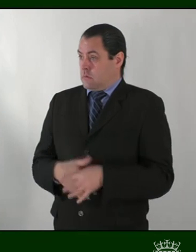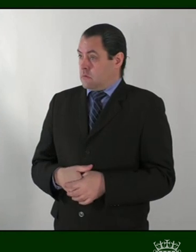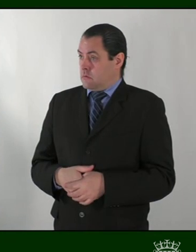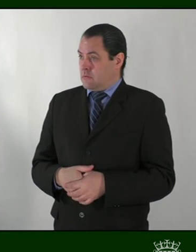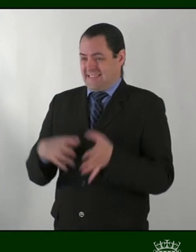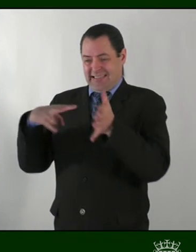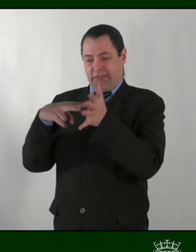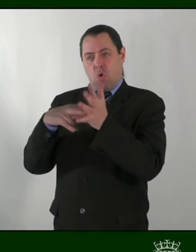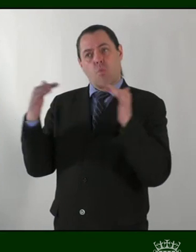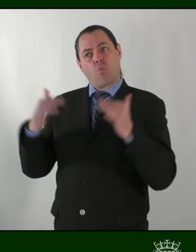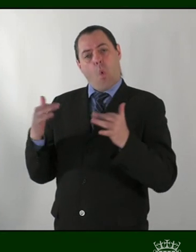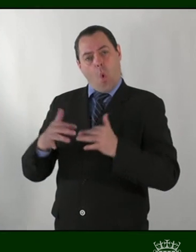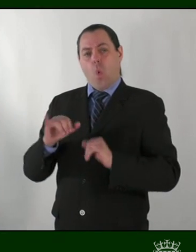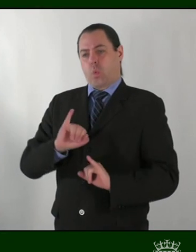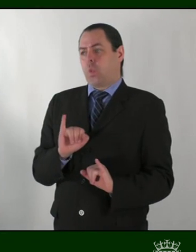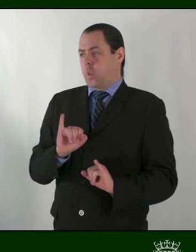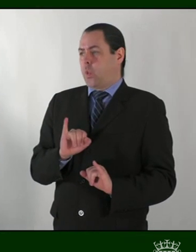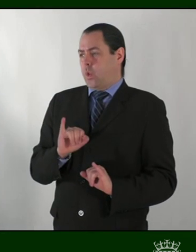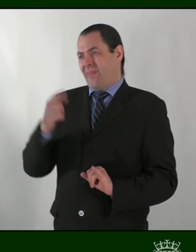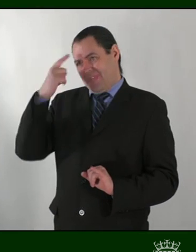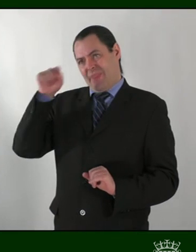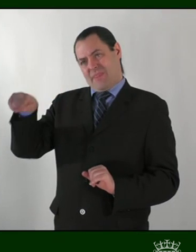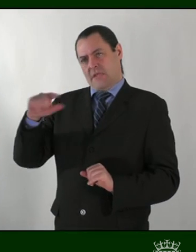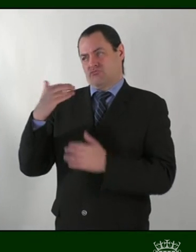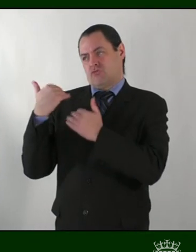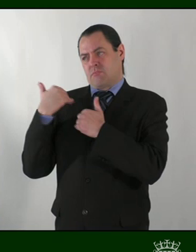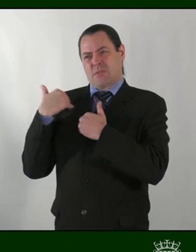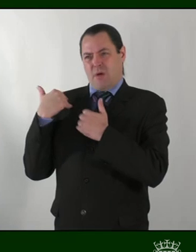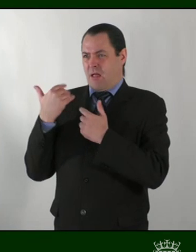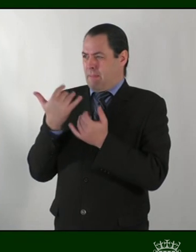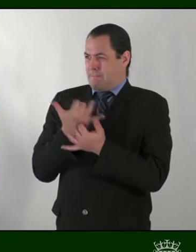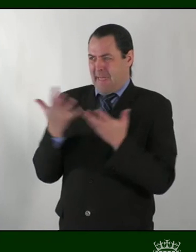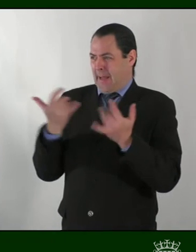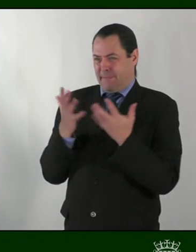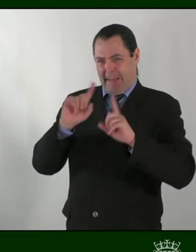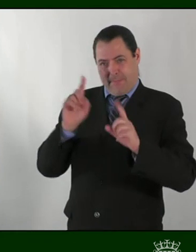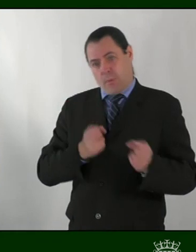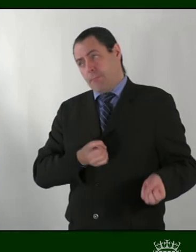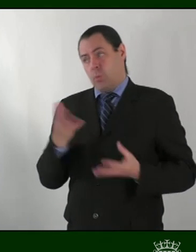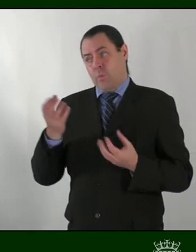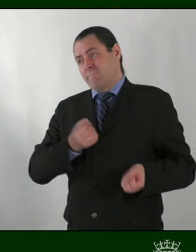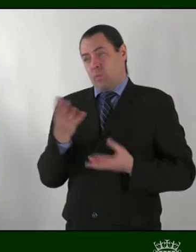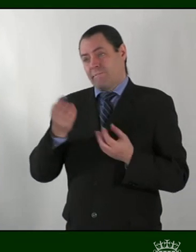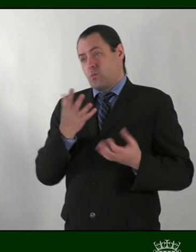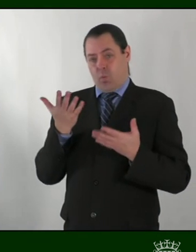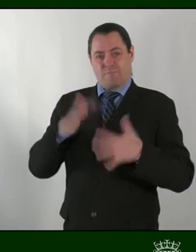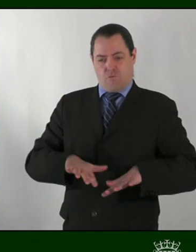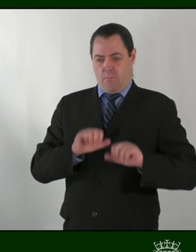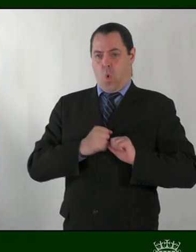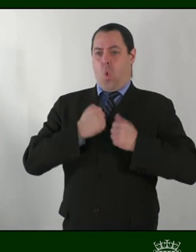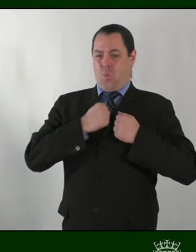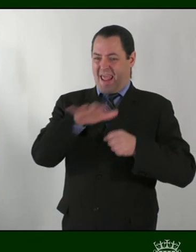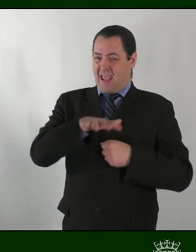The Syrian war is considered to have caused the biggest wave of displacement since the second world war.